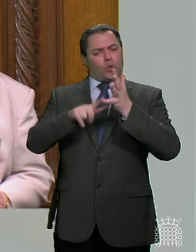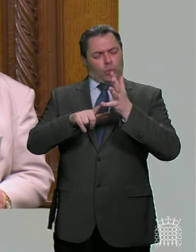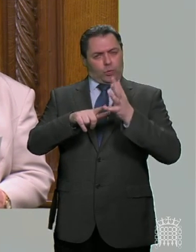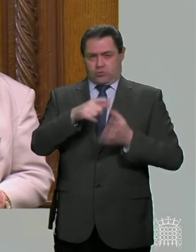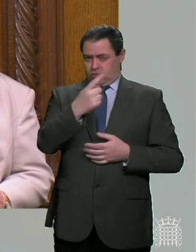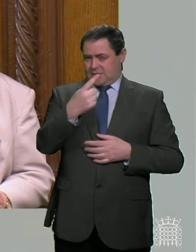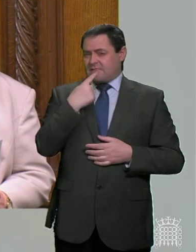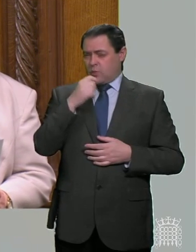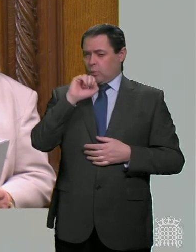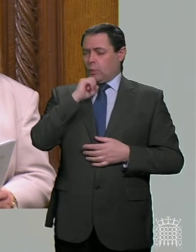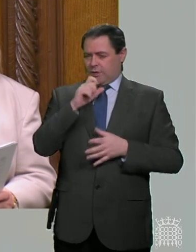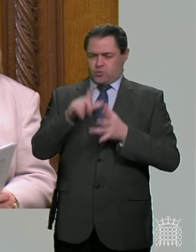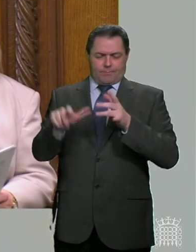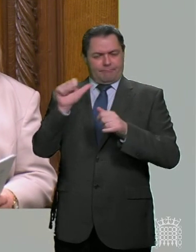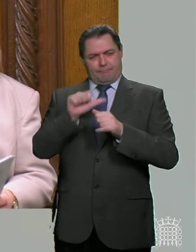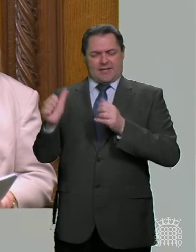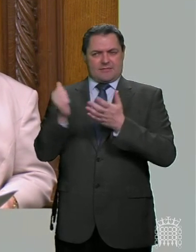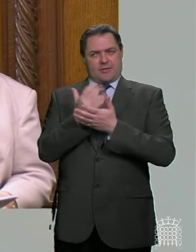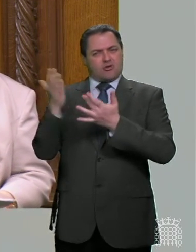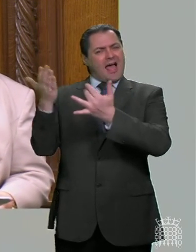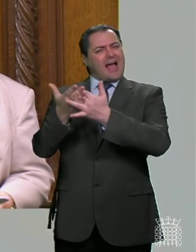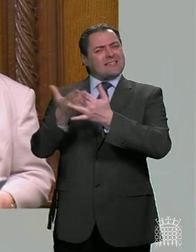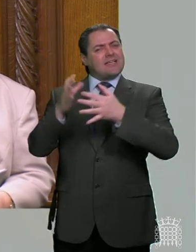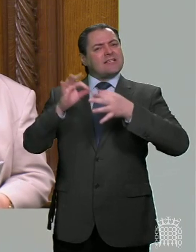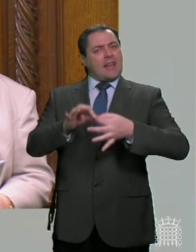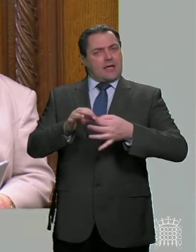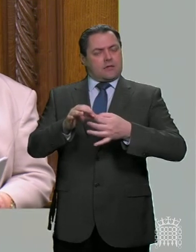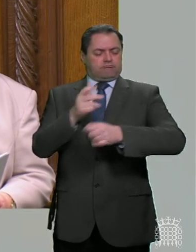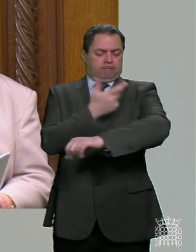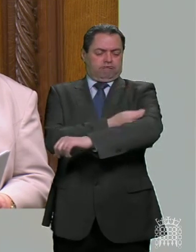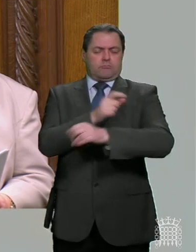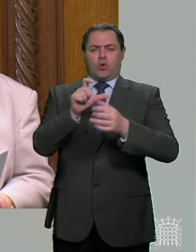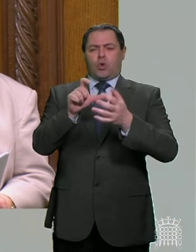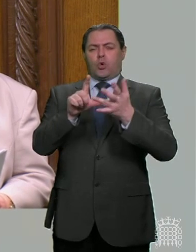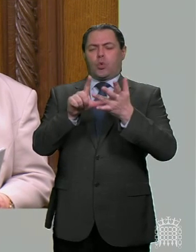You vowed to do your utmost to get her access to the life-changing drug Kuvan on the NHS.